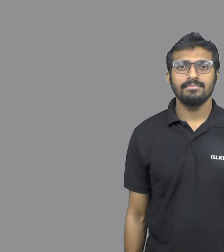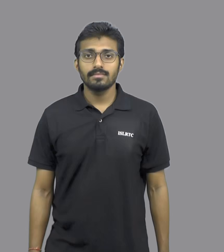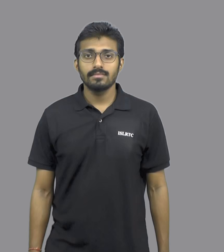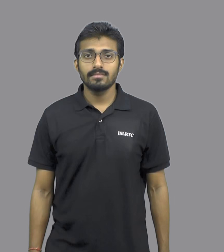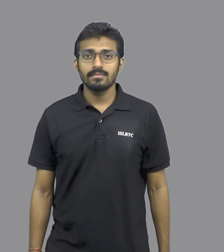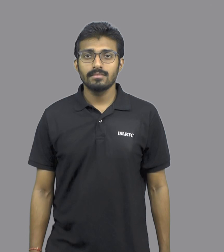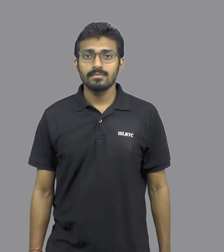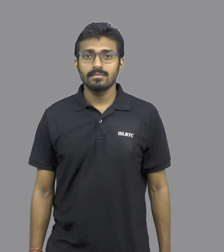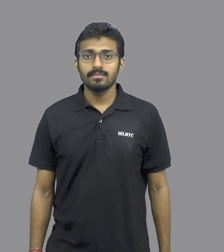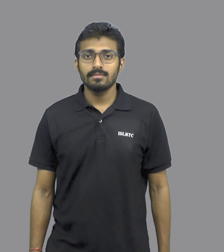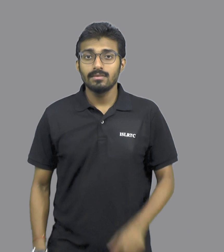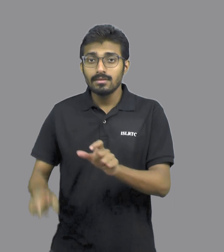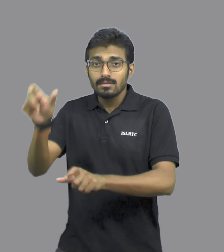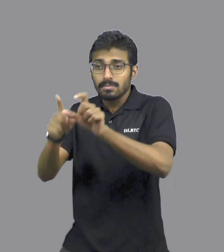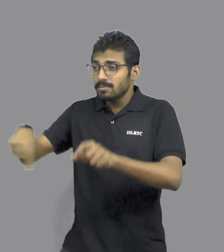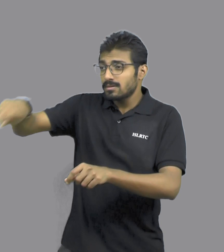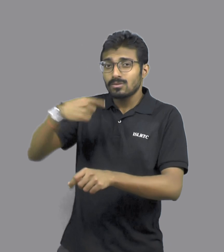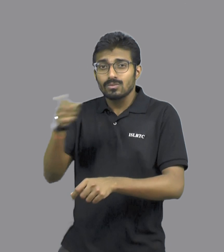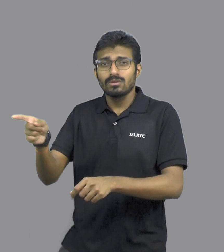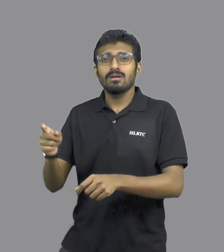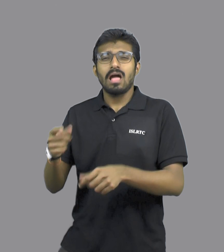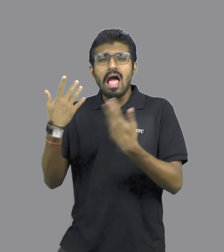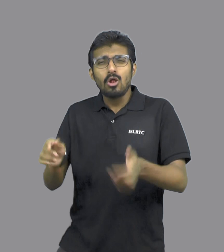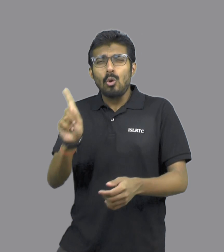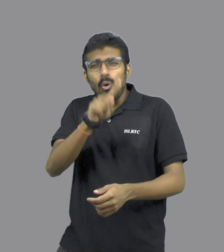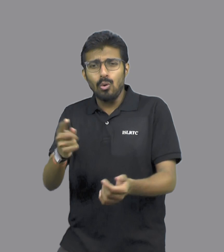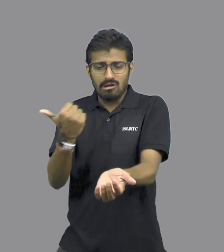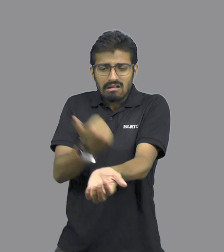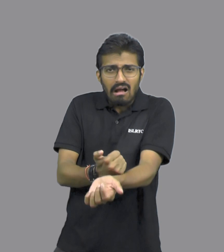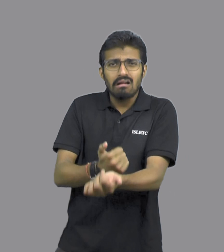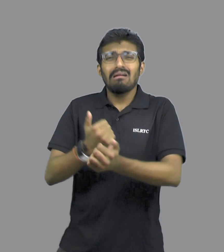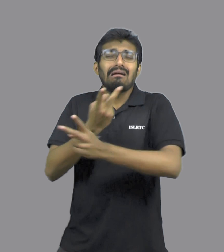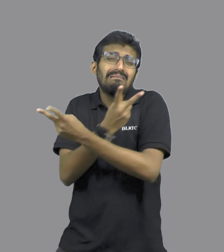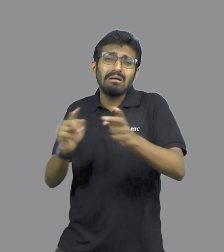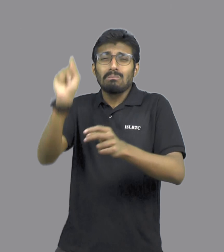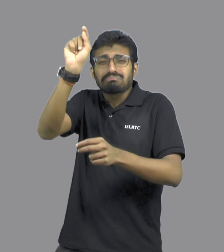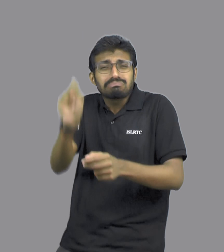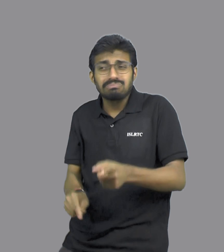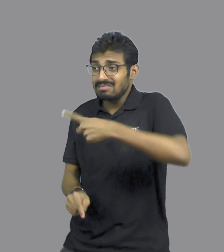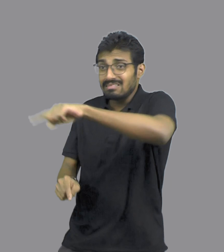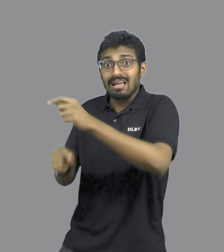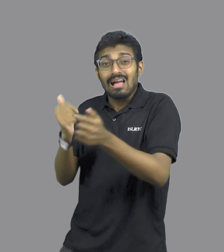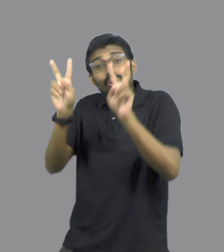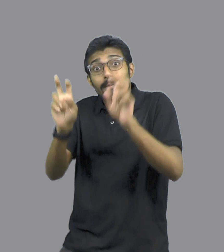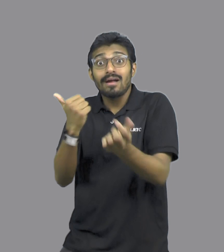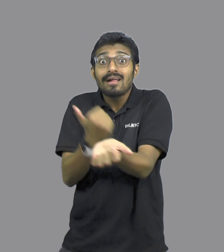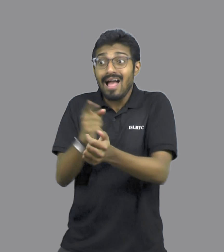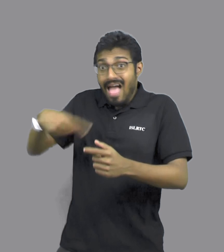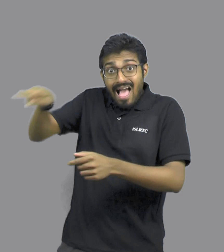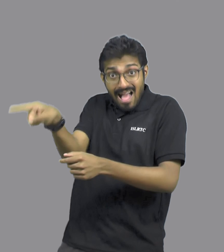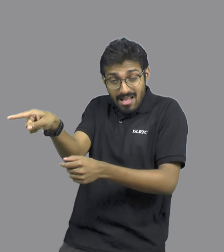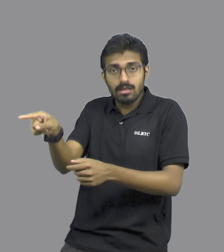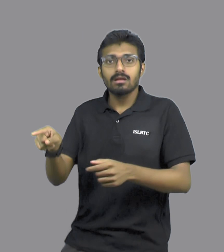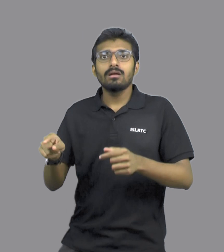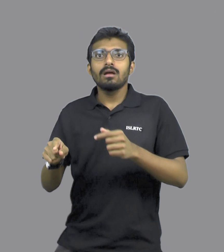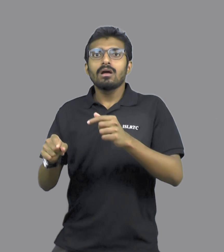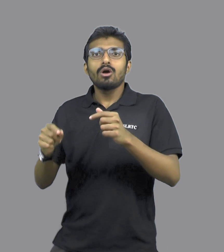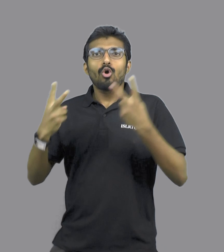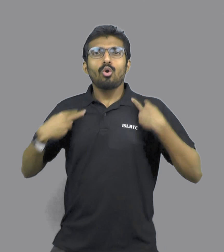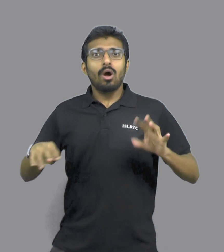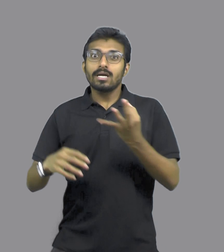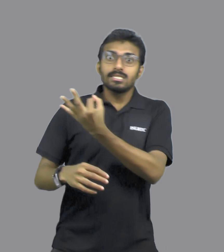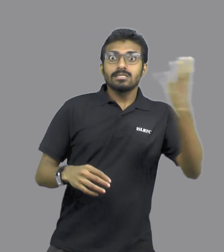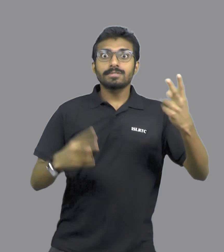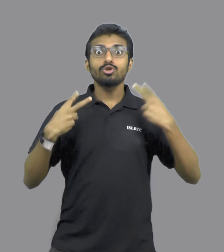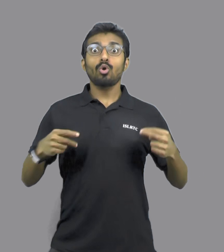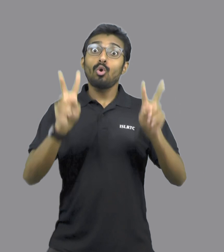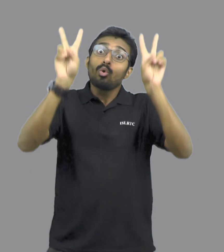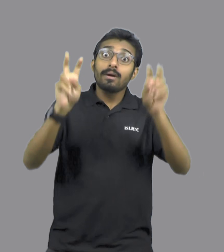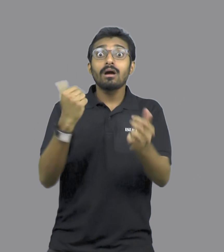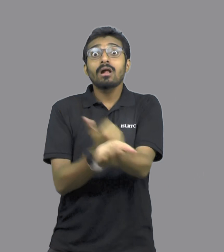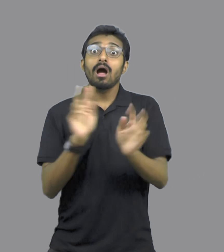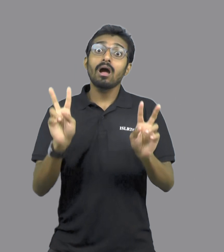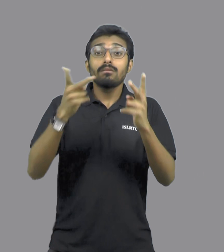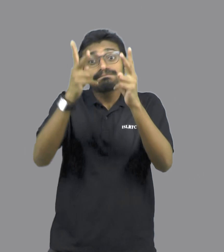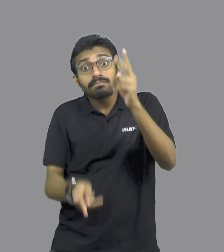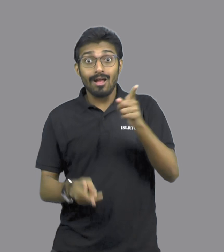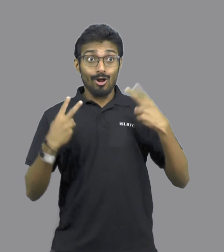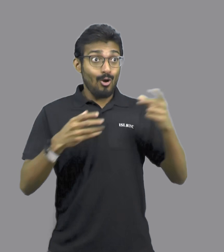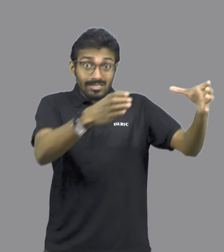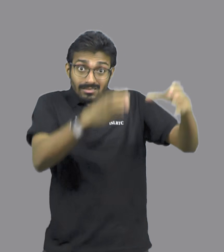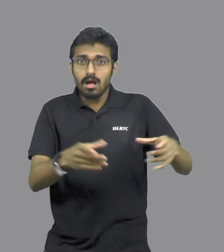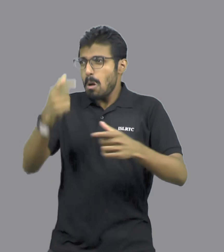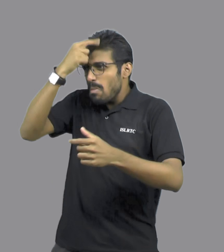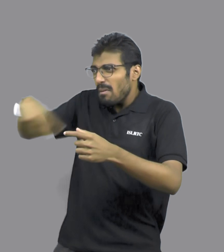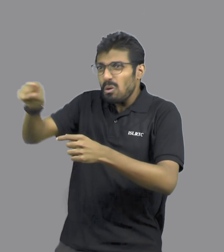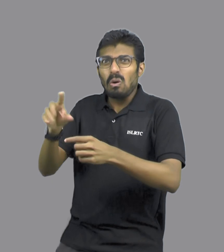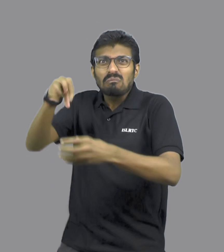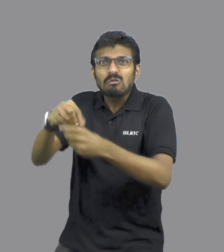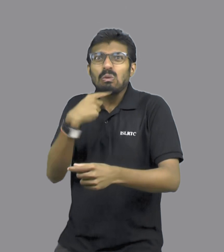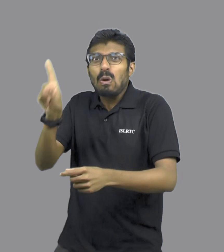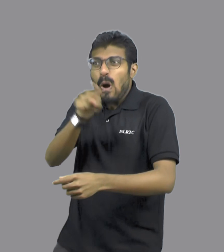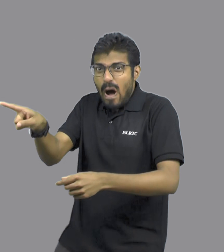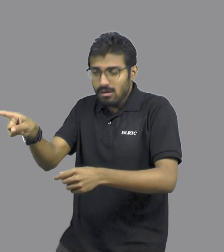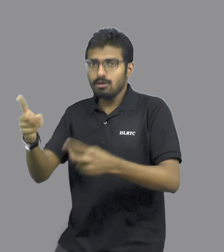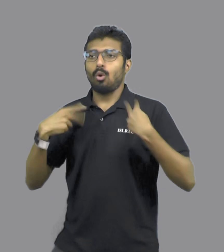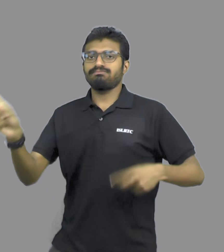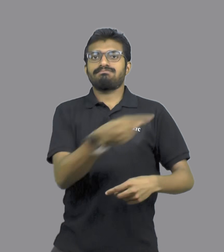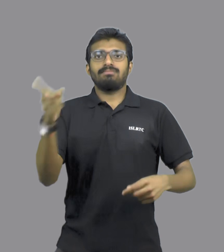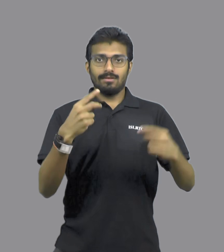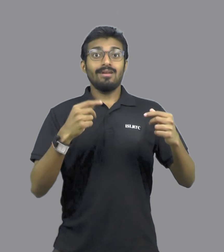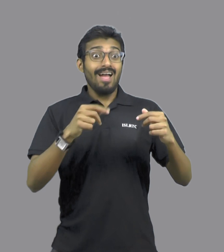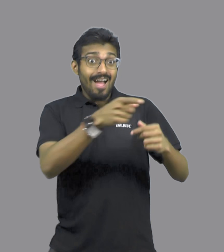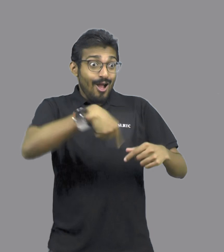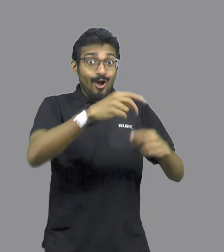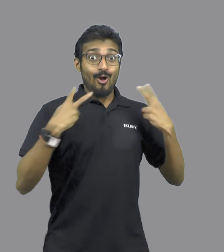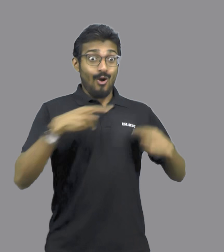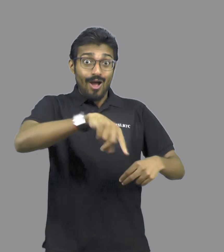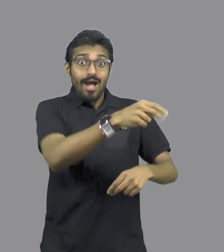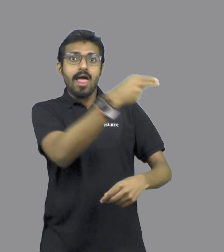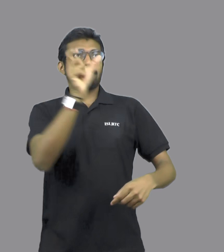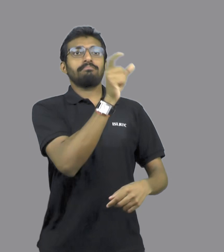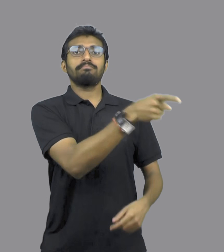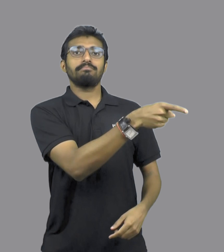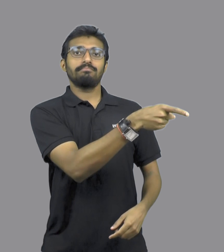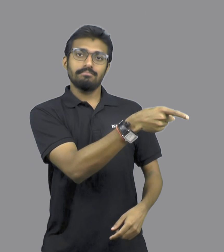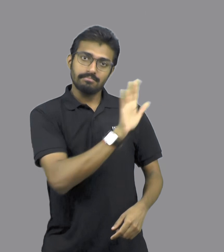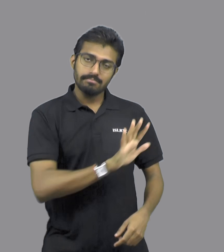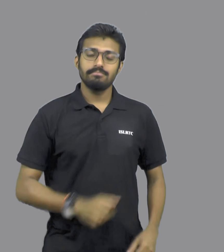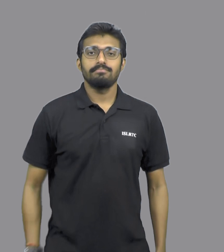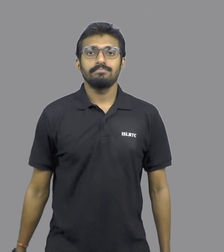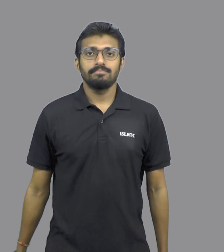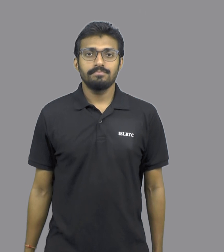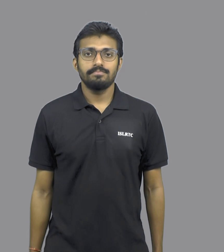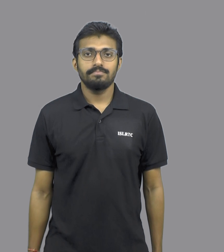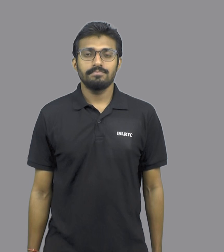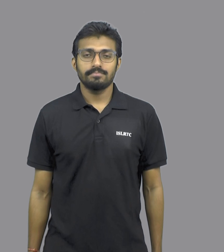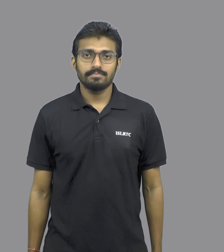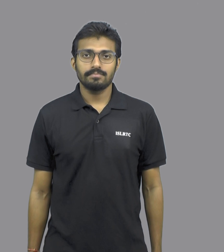Drug Court